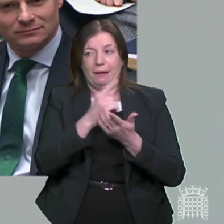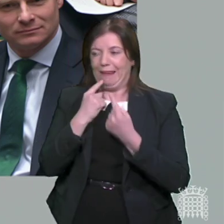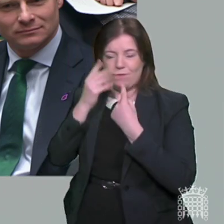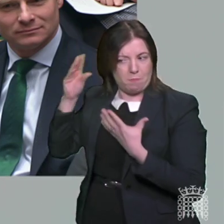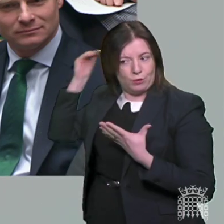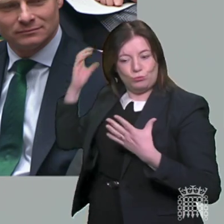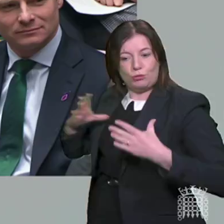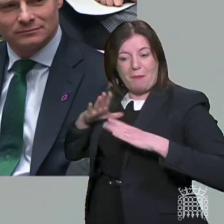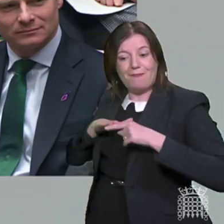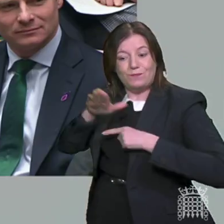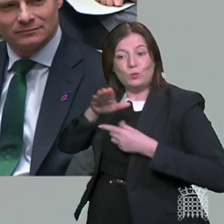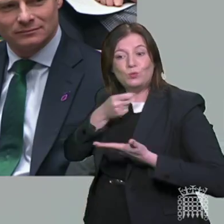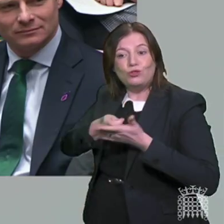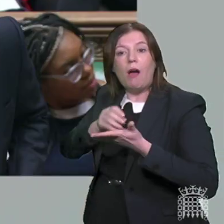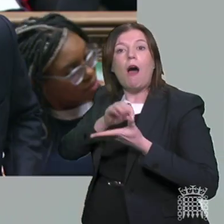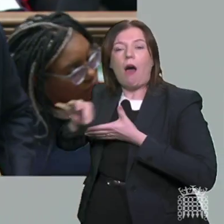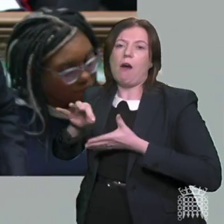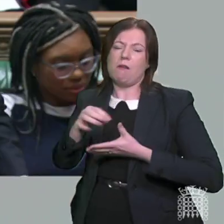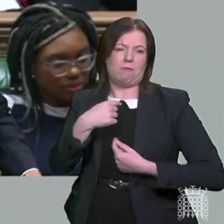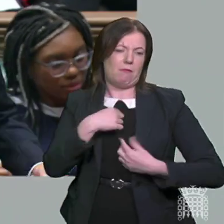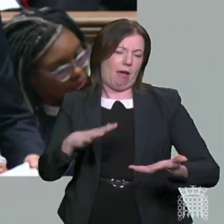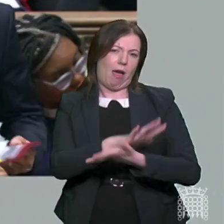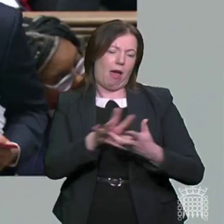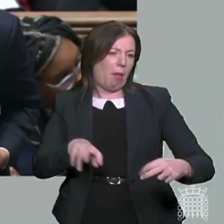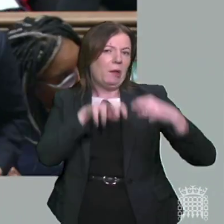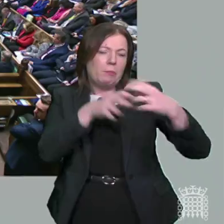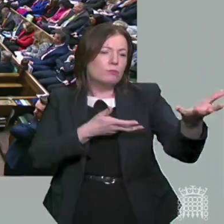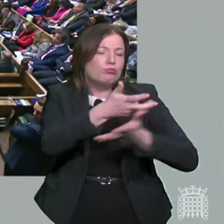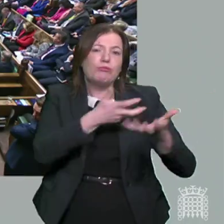I would be very happy to meet him to discuss it further.